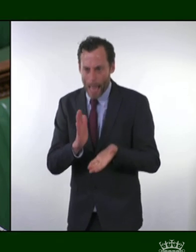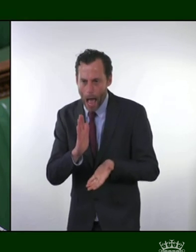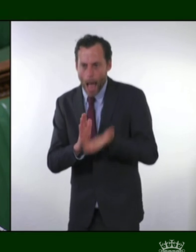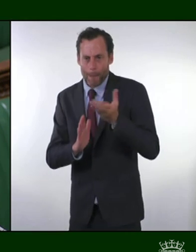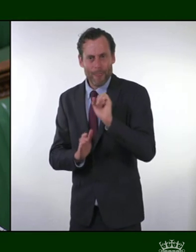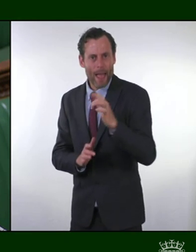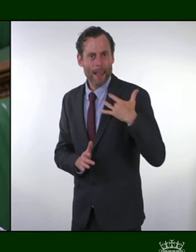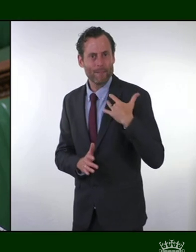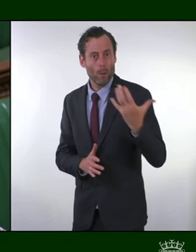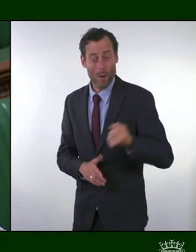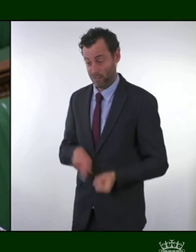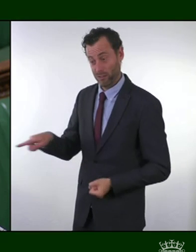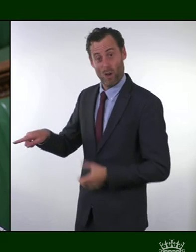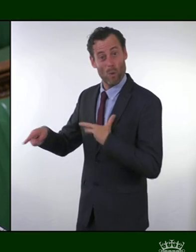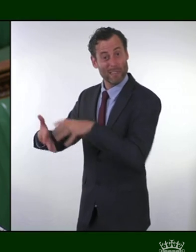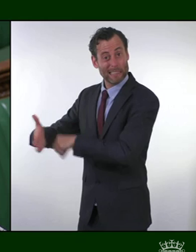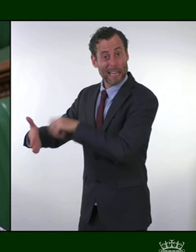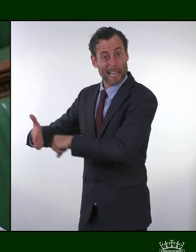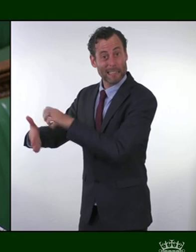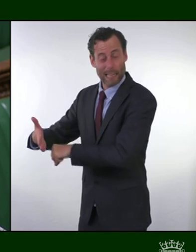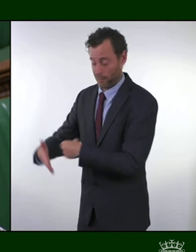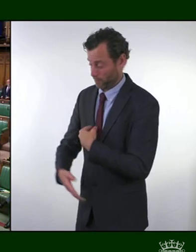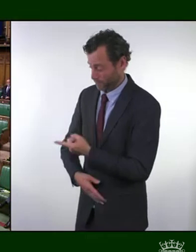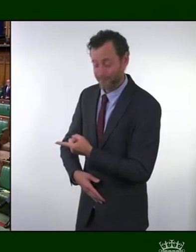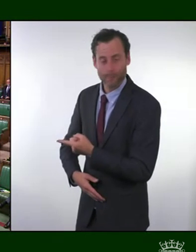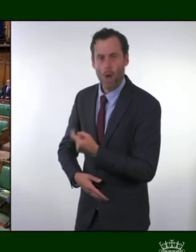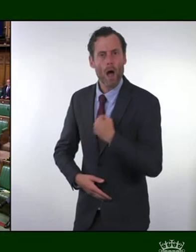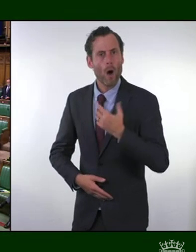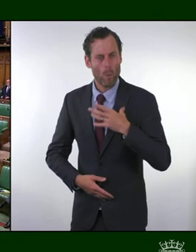They want to tax, tax, tax; we want jobs, jobs, jobs.